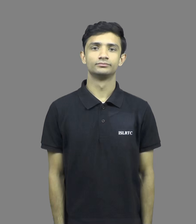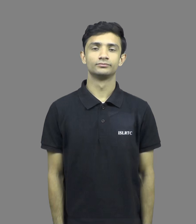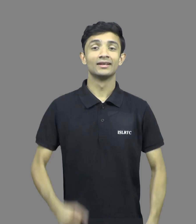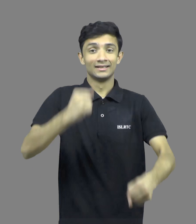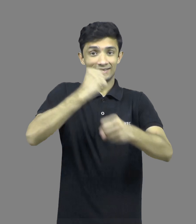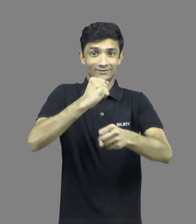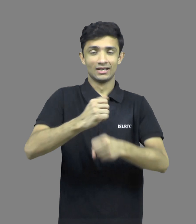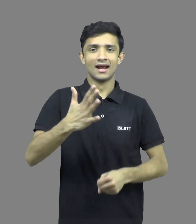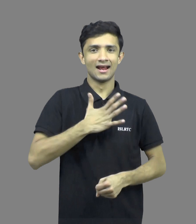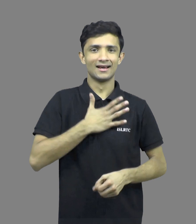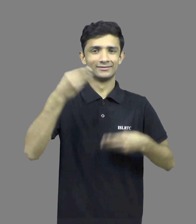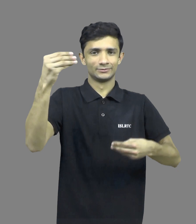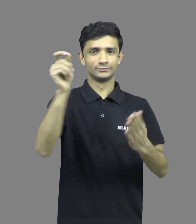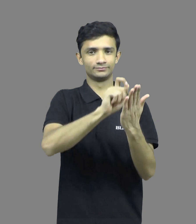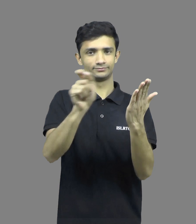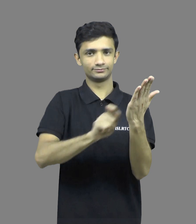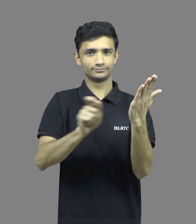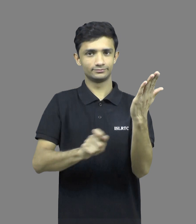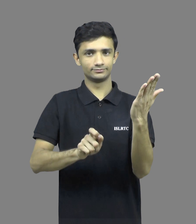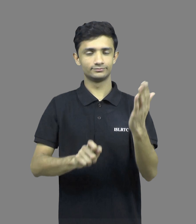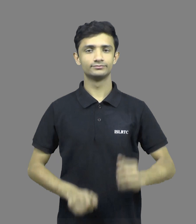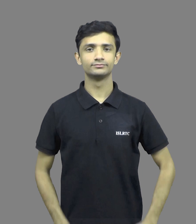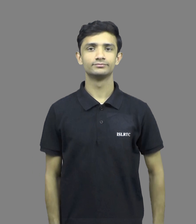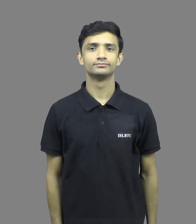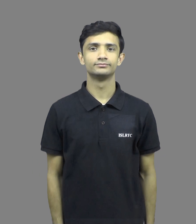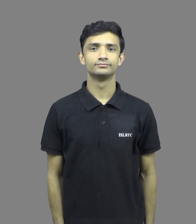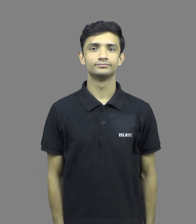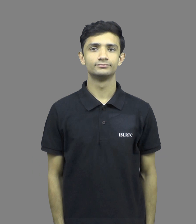Notesheet